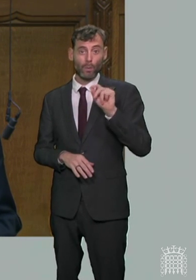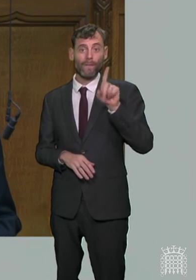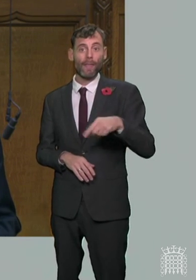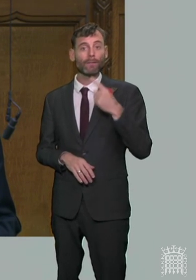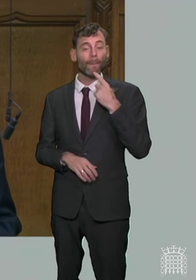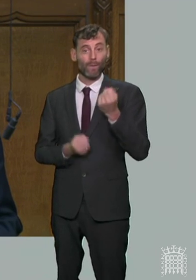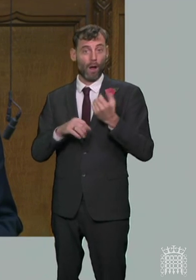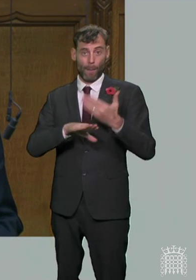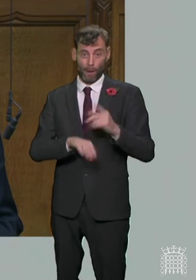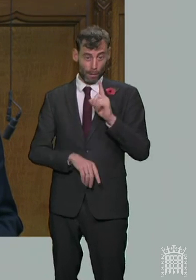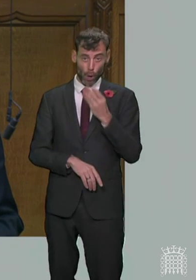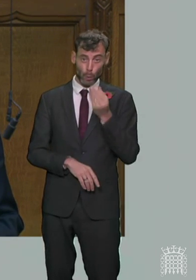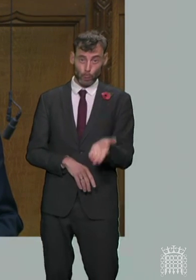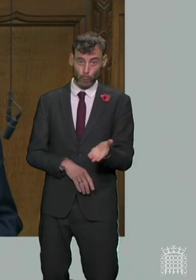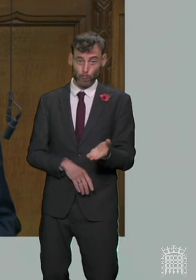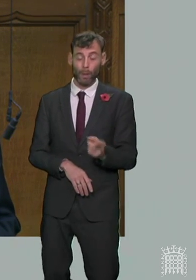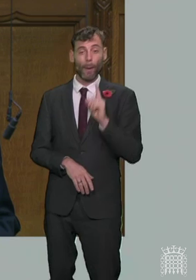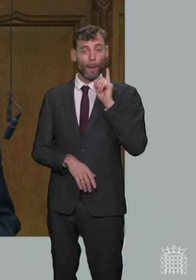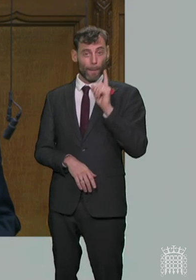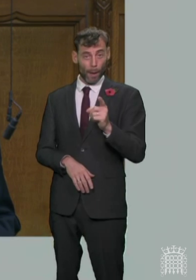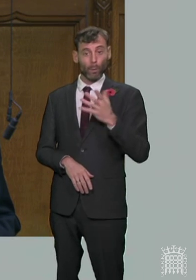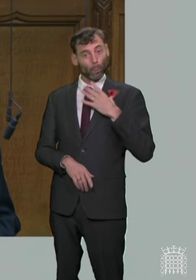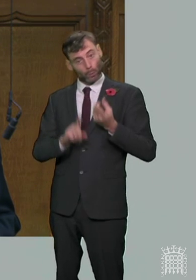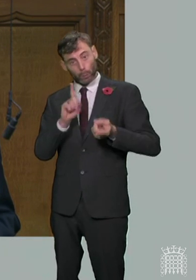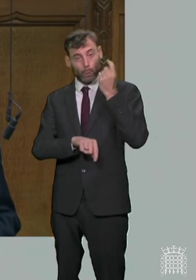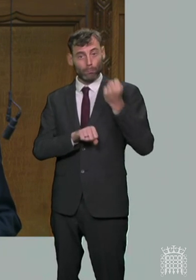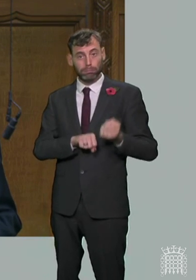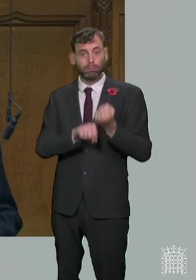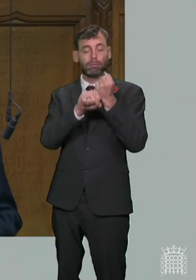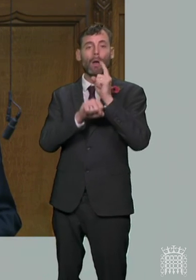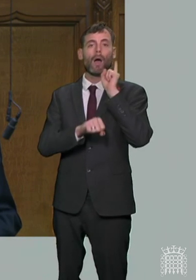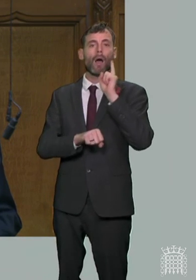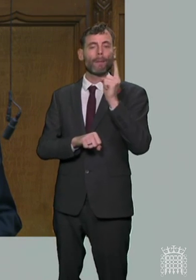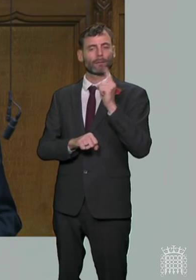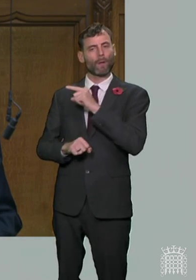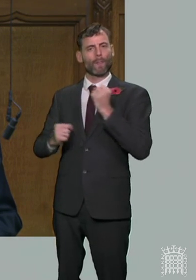The work needed to make her building safe is being blocked by the actions of her freeholder.